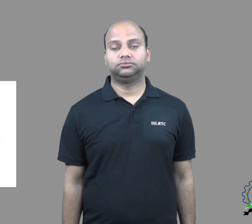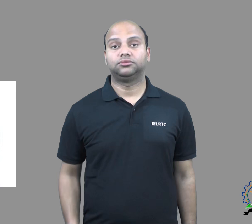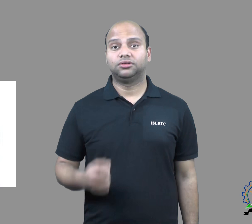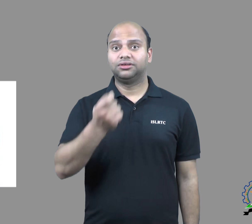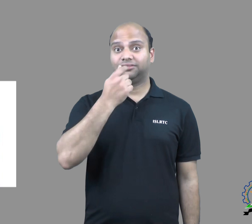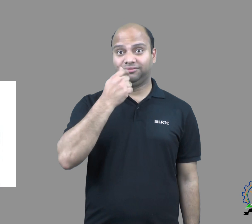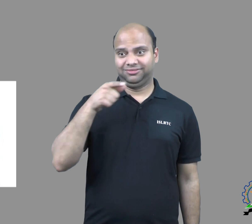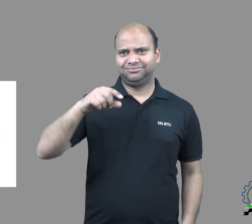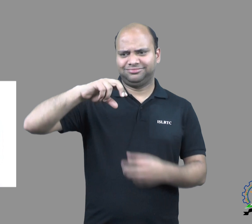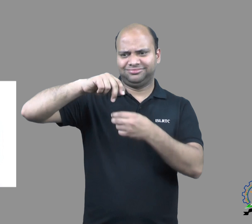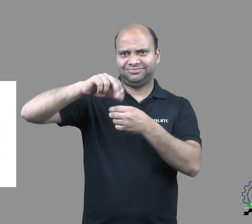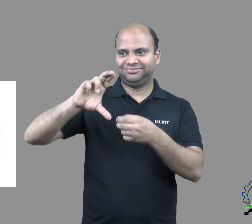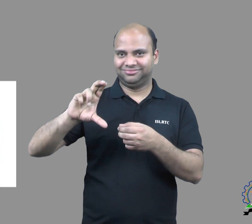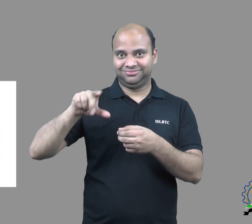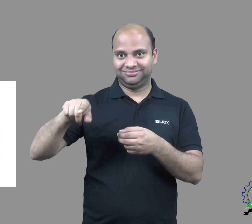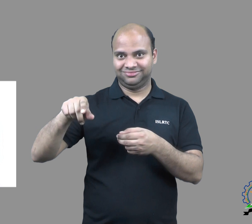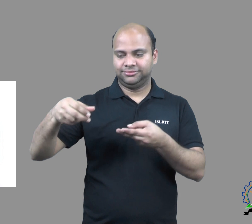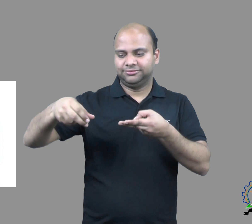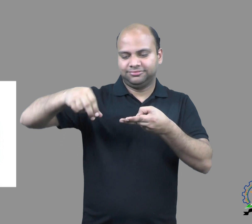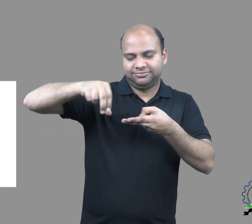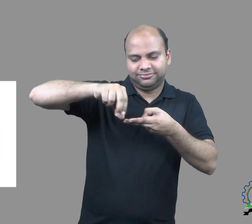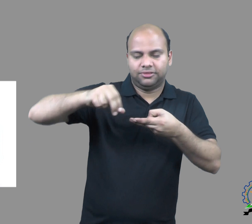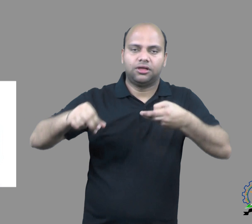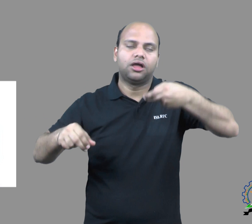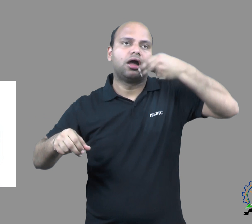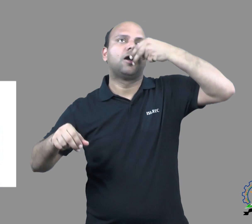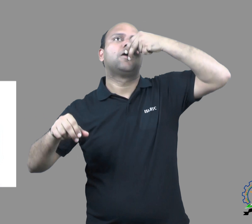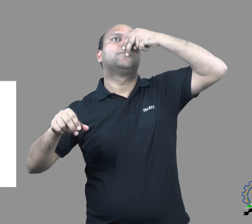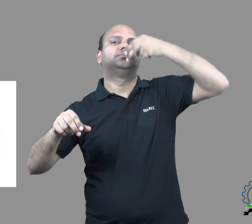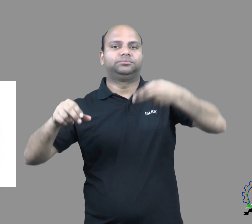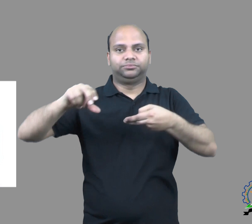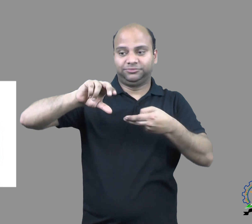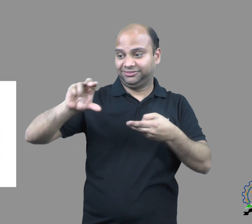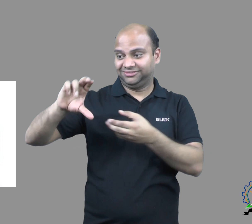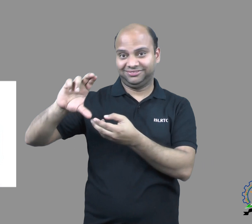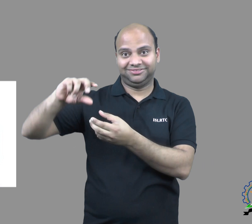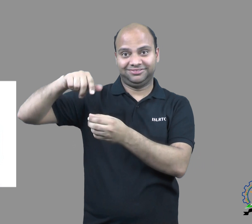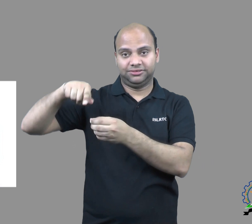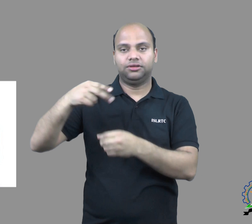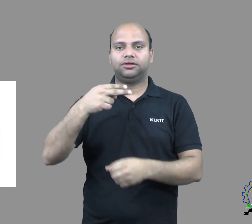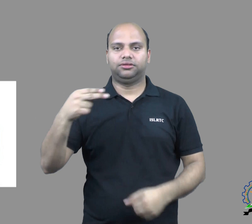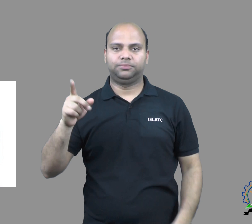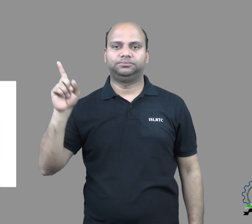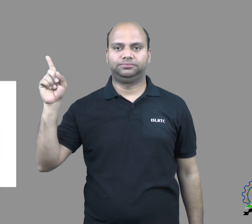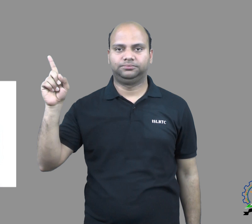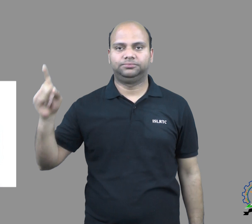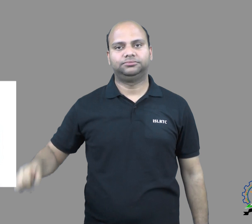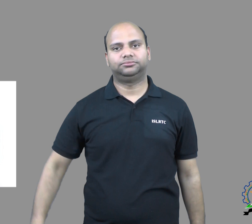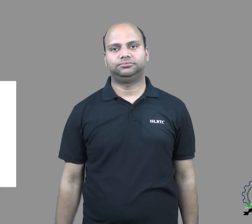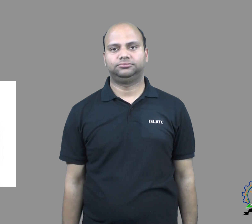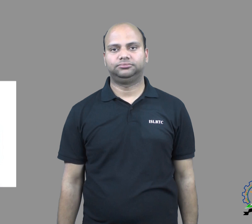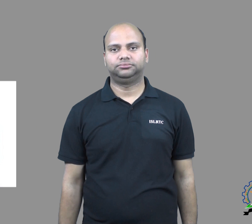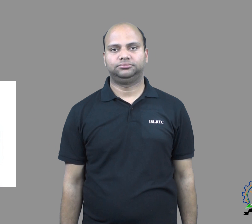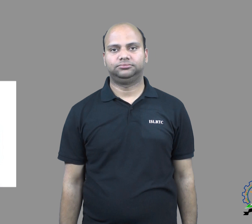Syrup